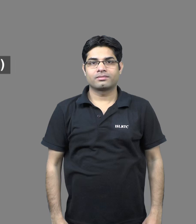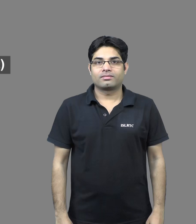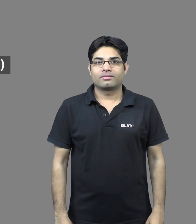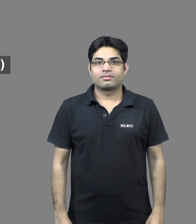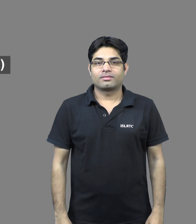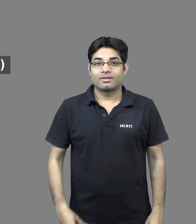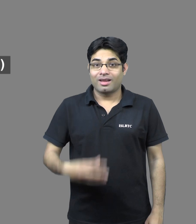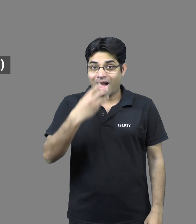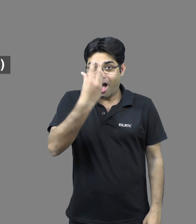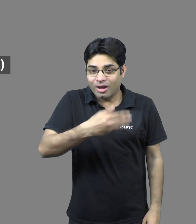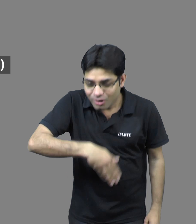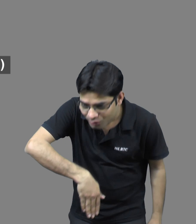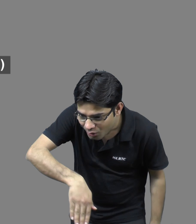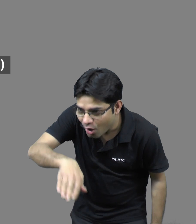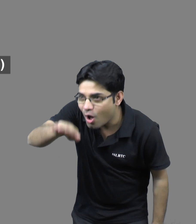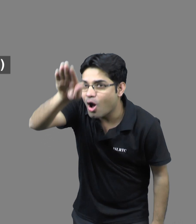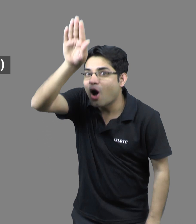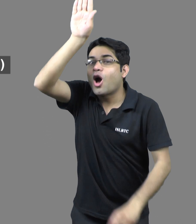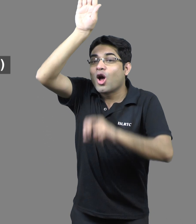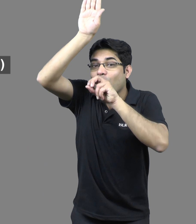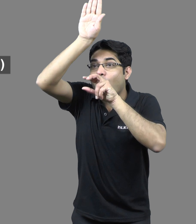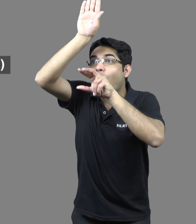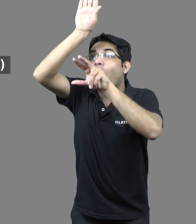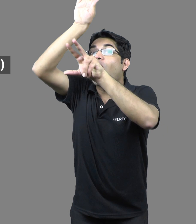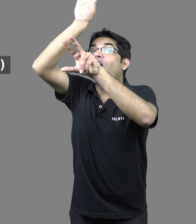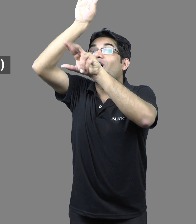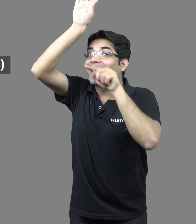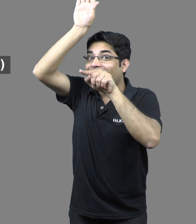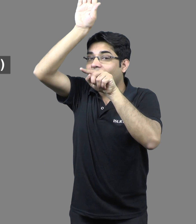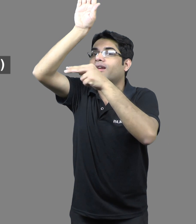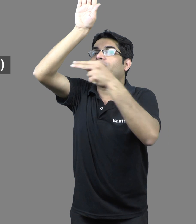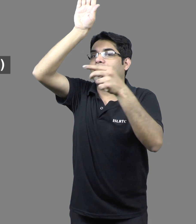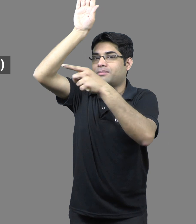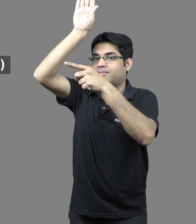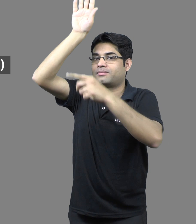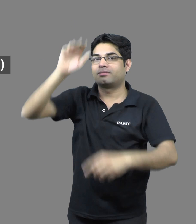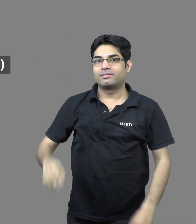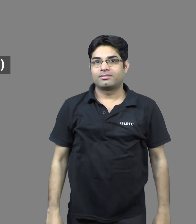Trumpet (Elephant)